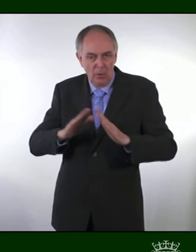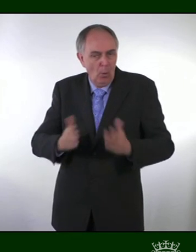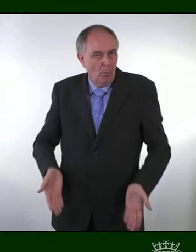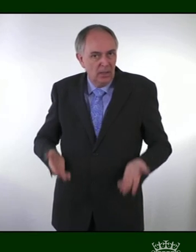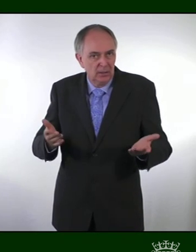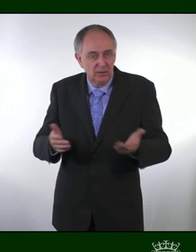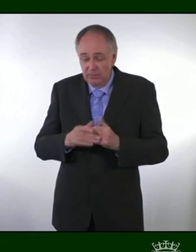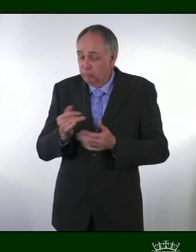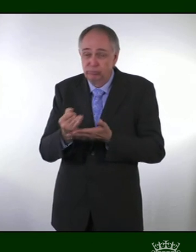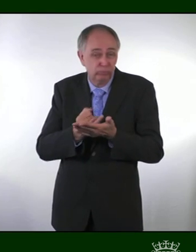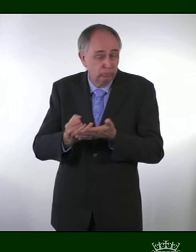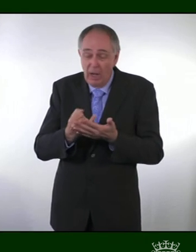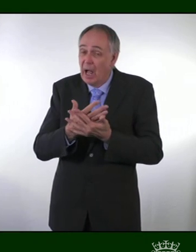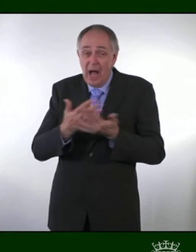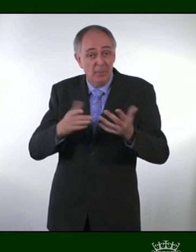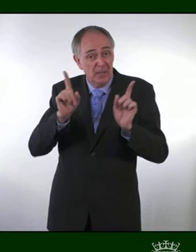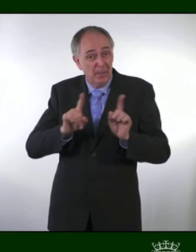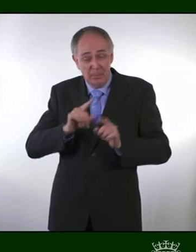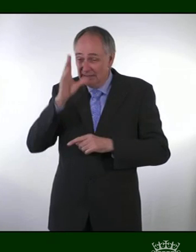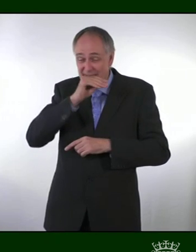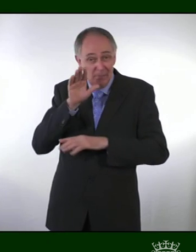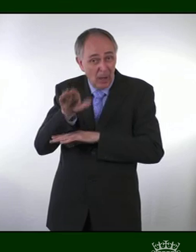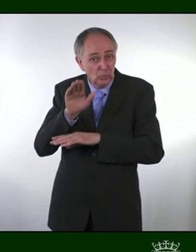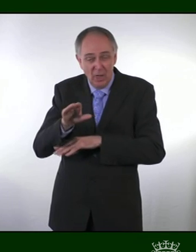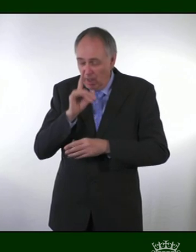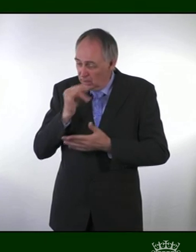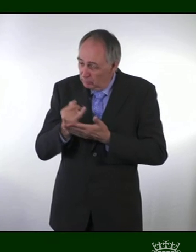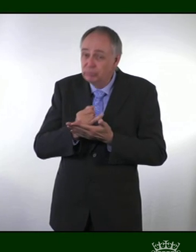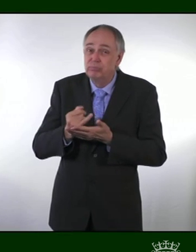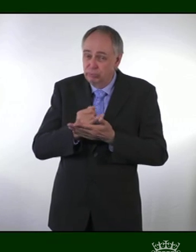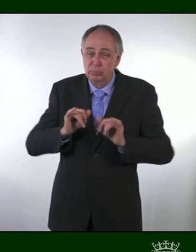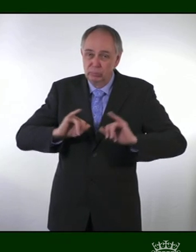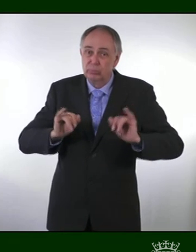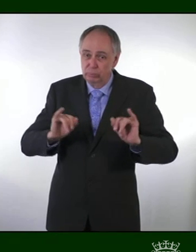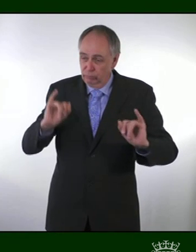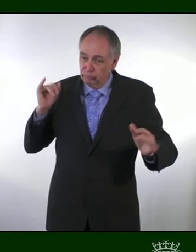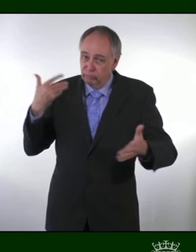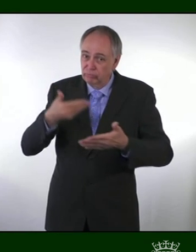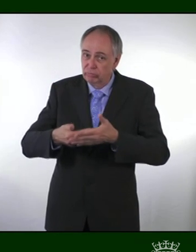The number of rough sleepers has been a scar on our consciences.